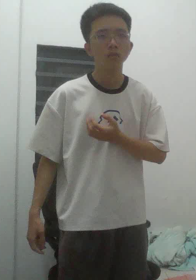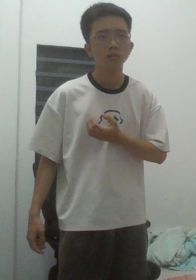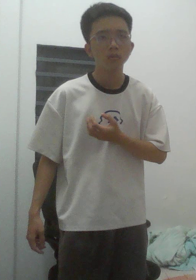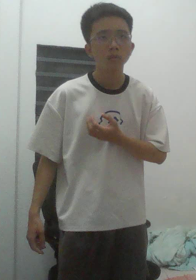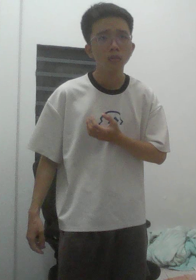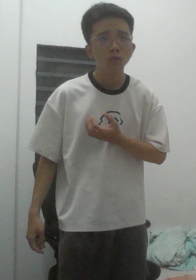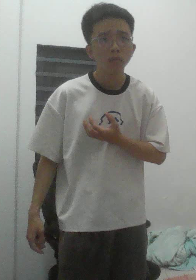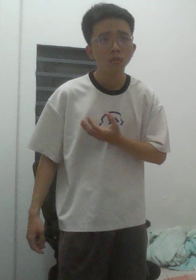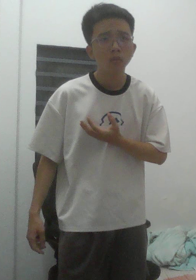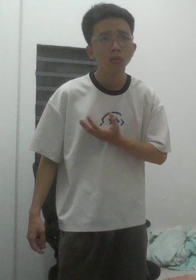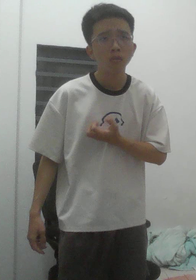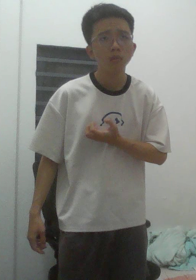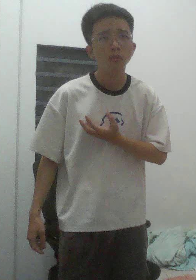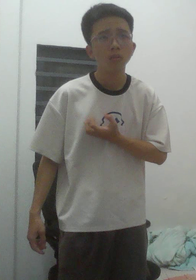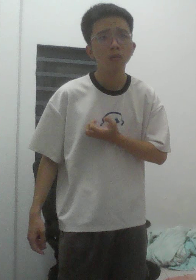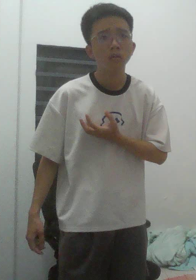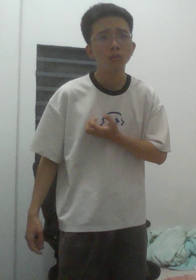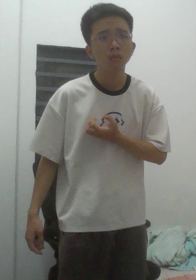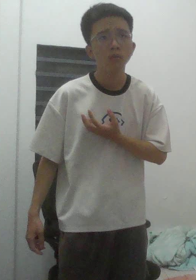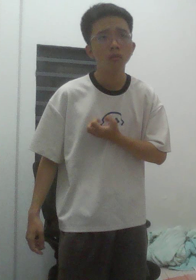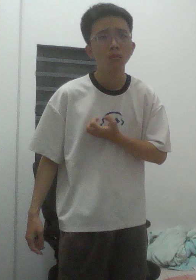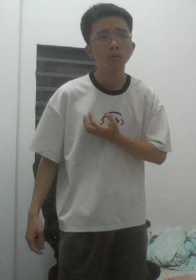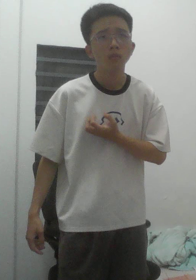lo so